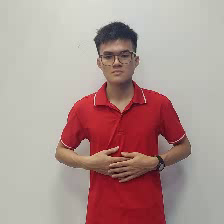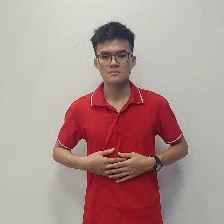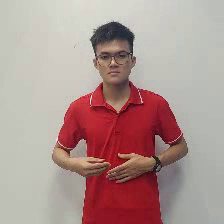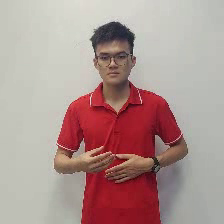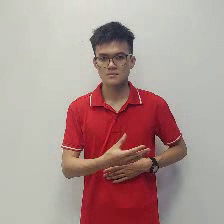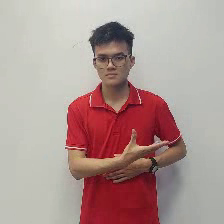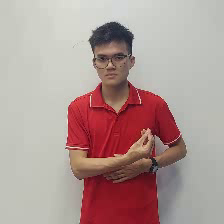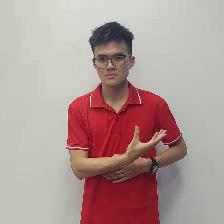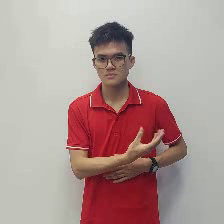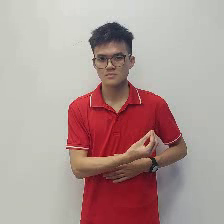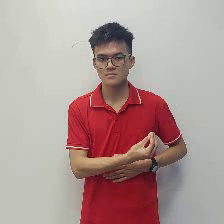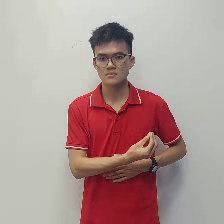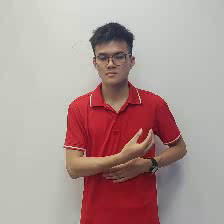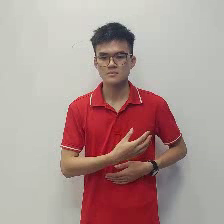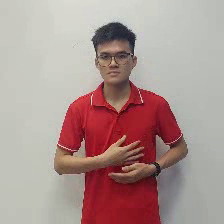Xúc động